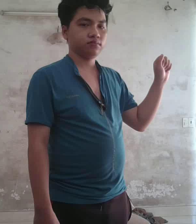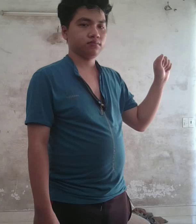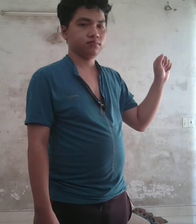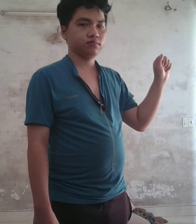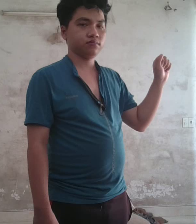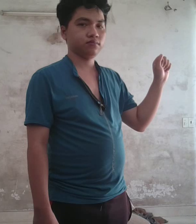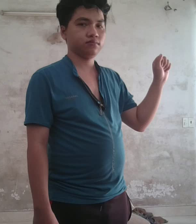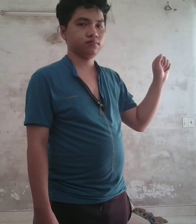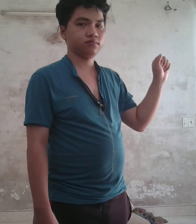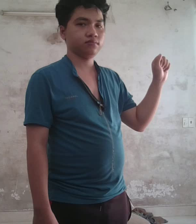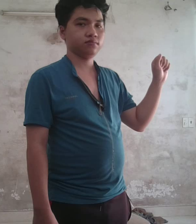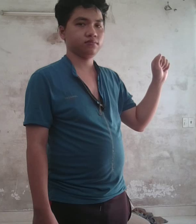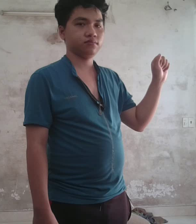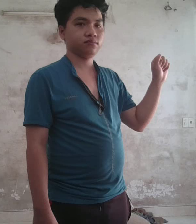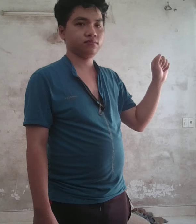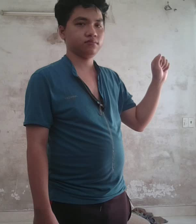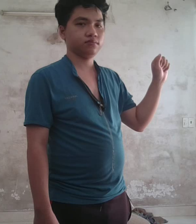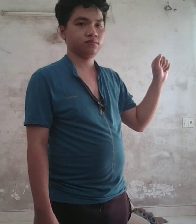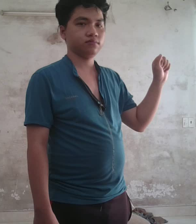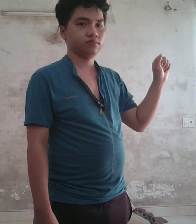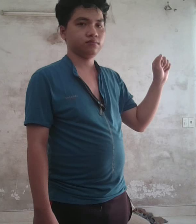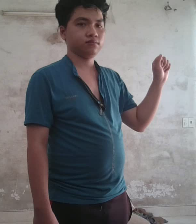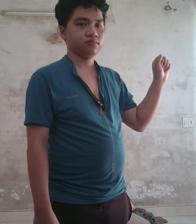a